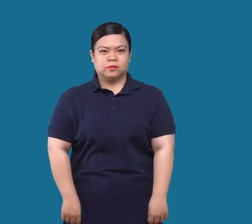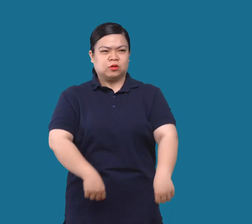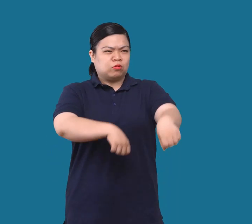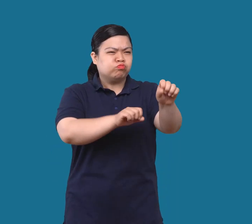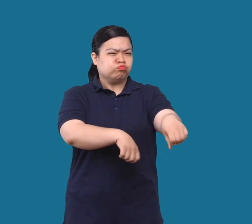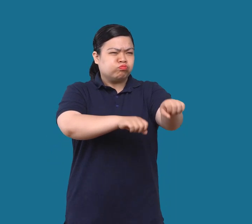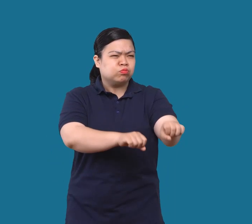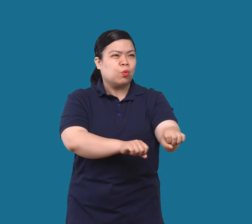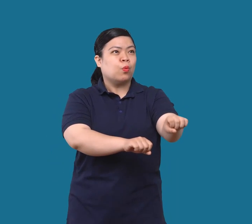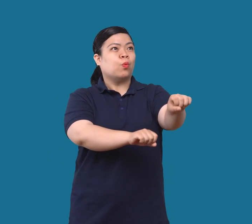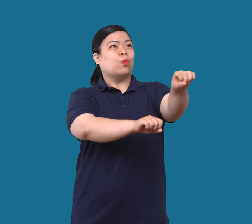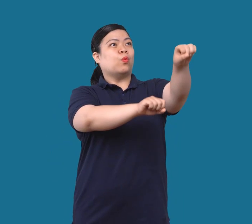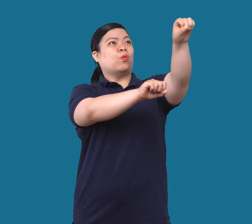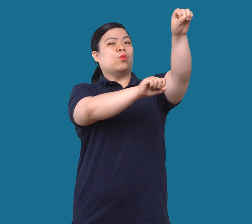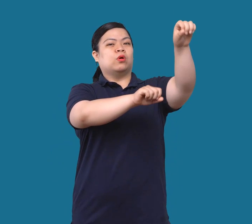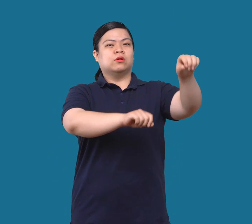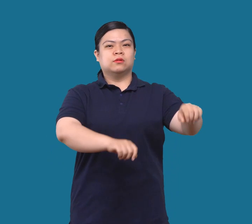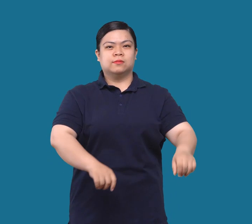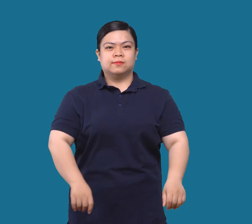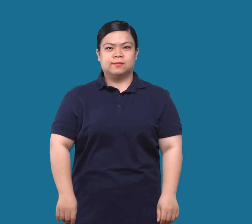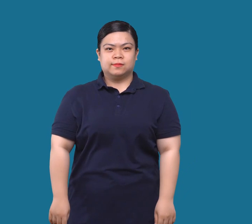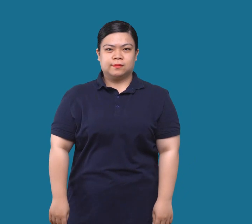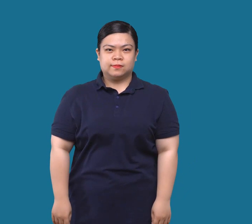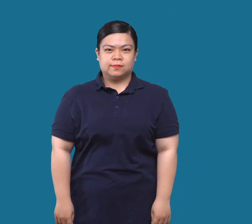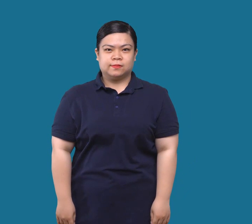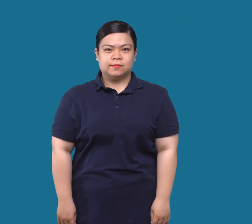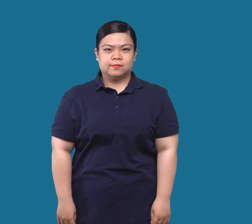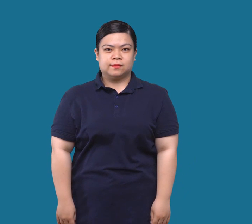phi ngựa